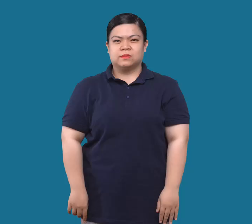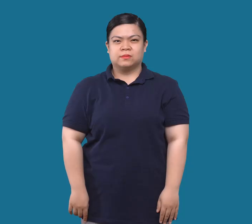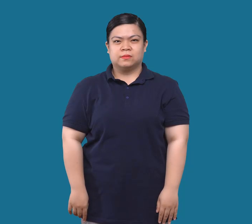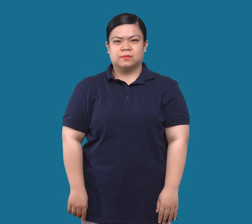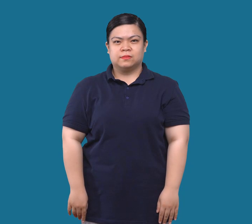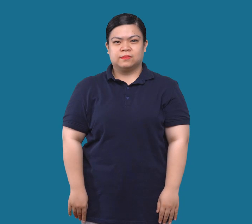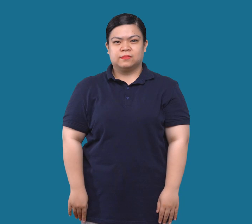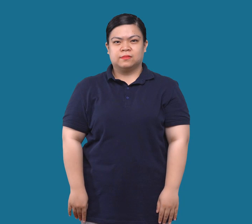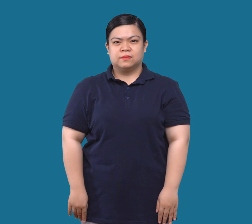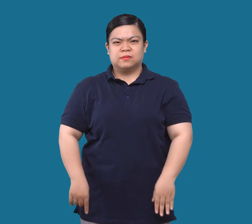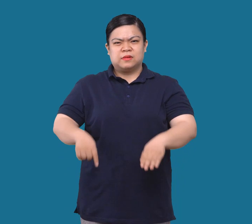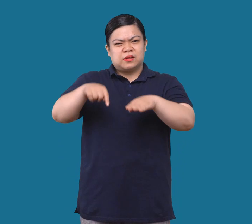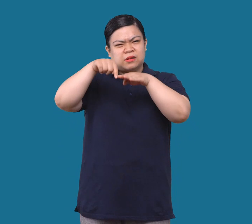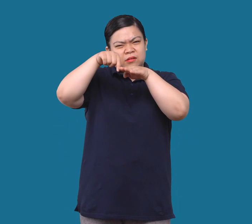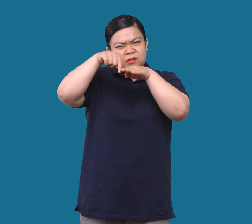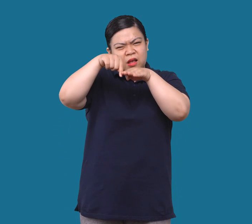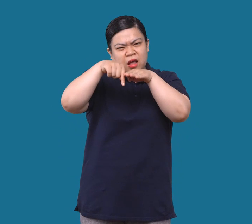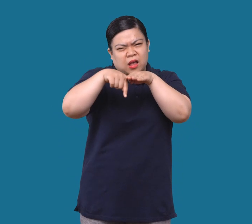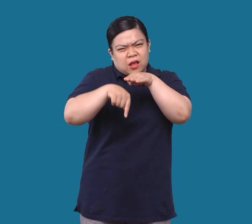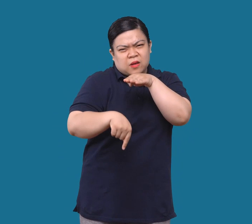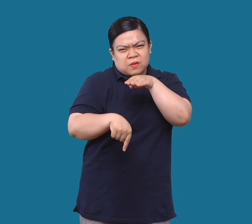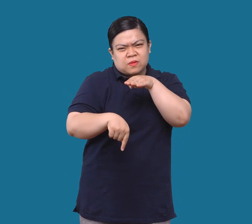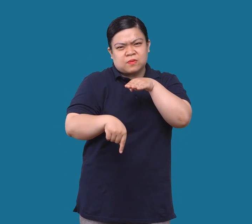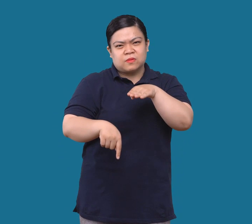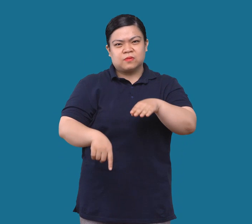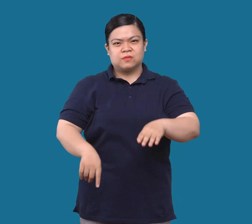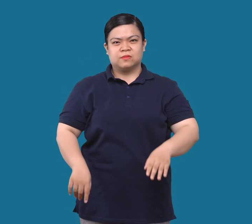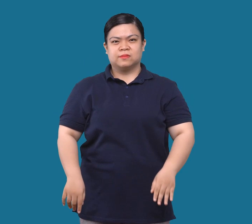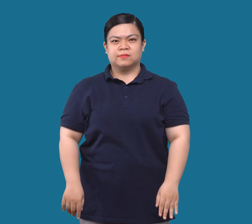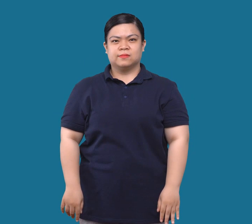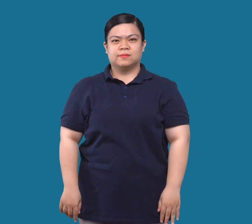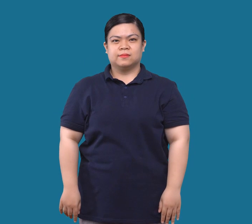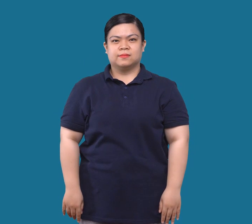sâu